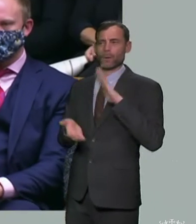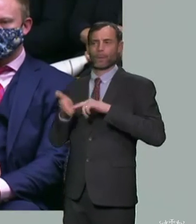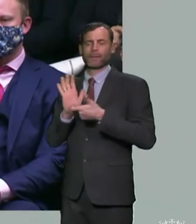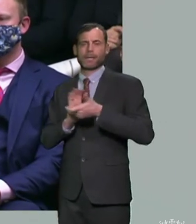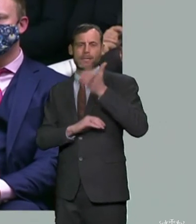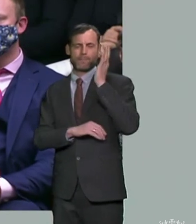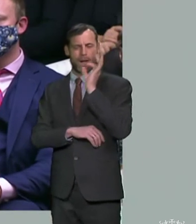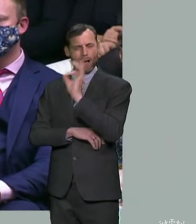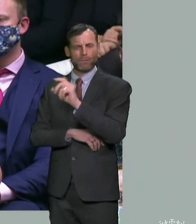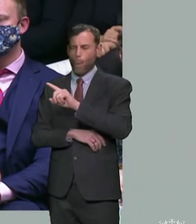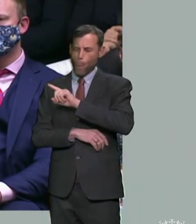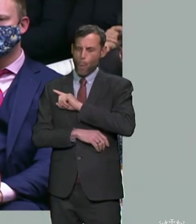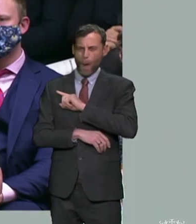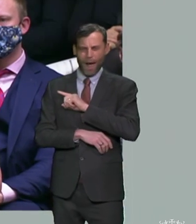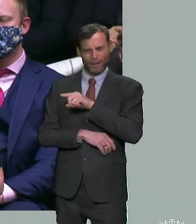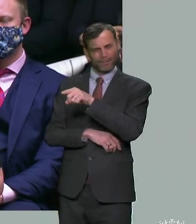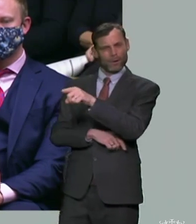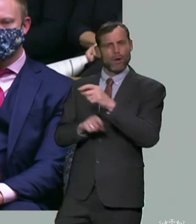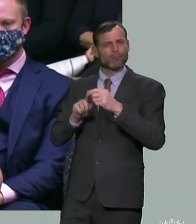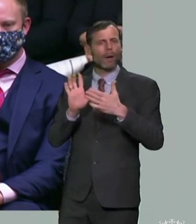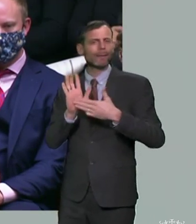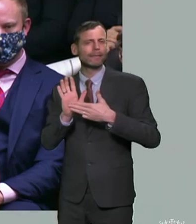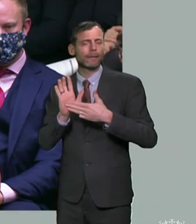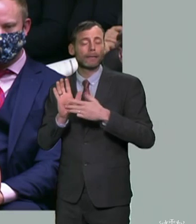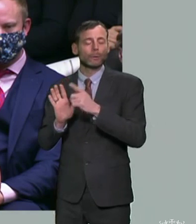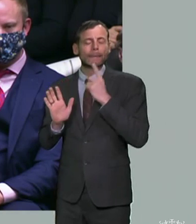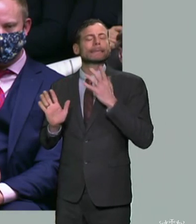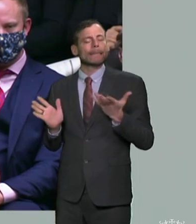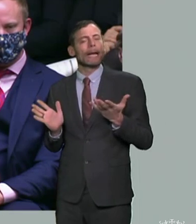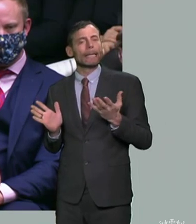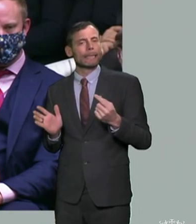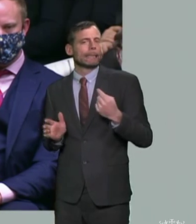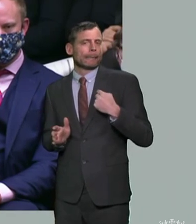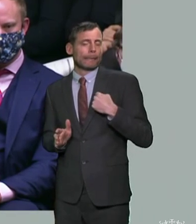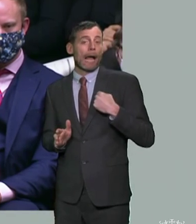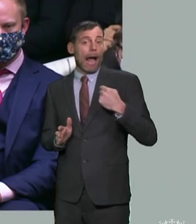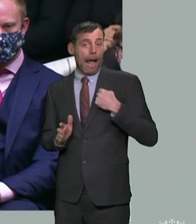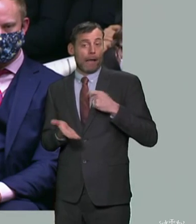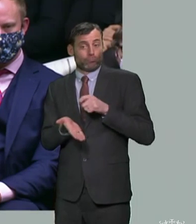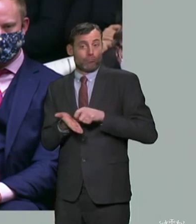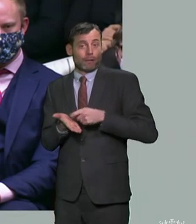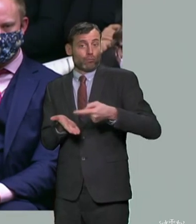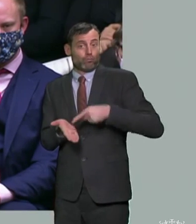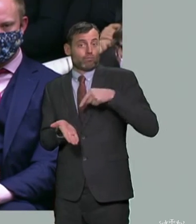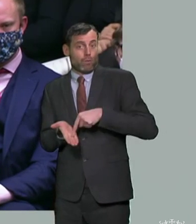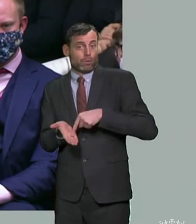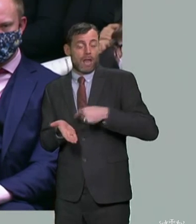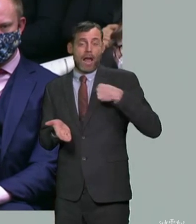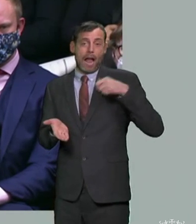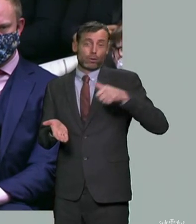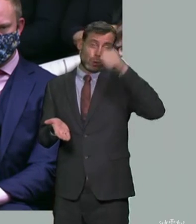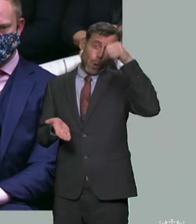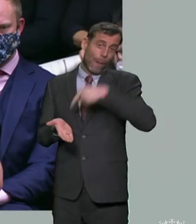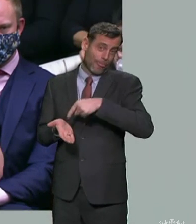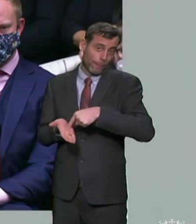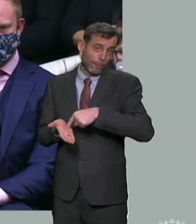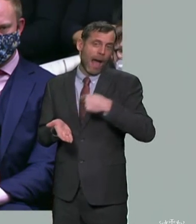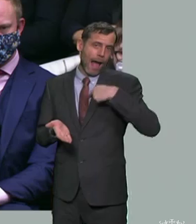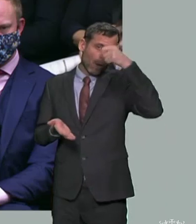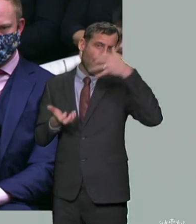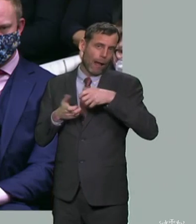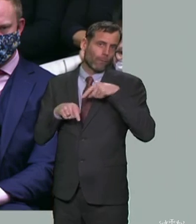Why is it so hard for this Prime Minister to admit that he made the rules, so he should know the rules and he should follow the rules?